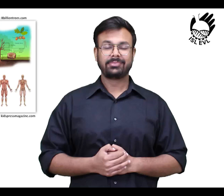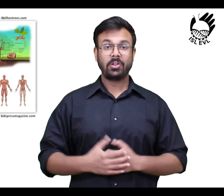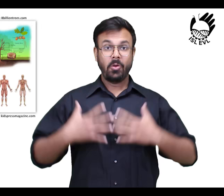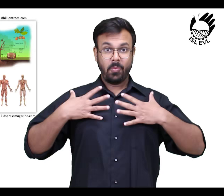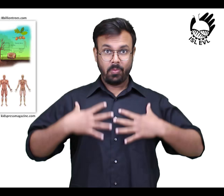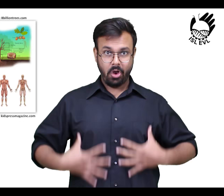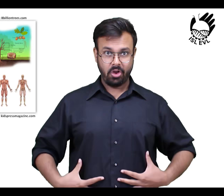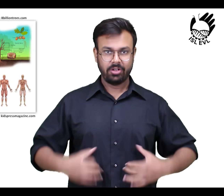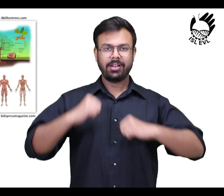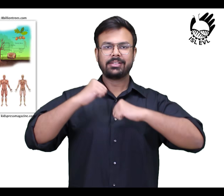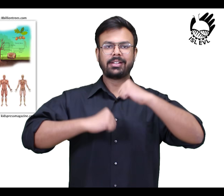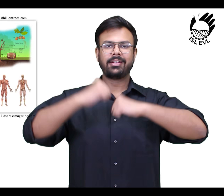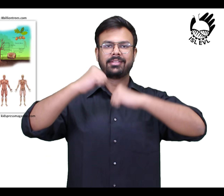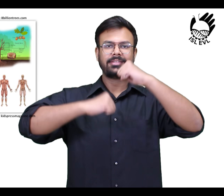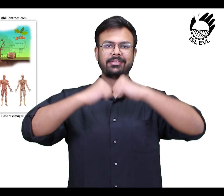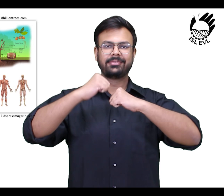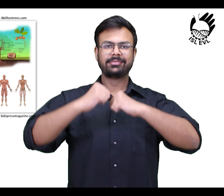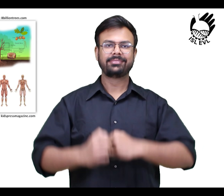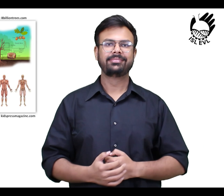Anatomy